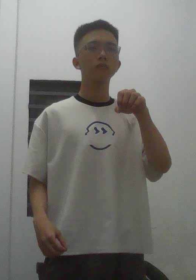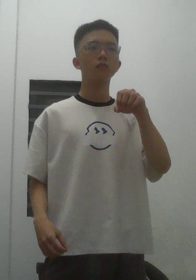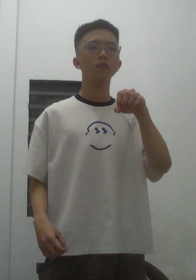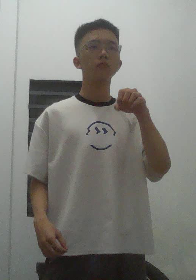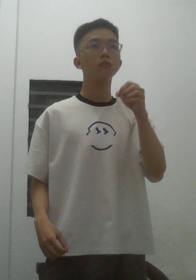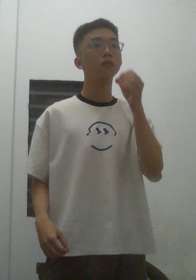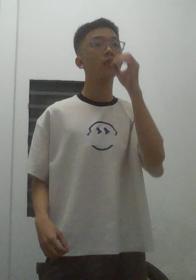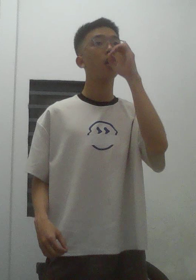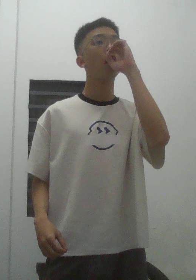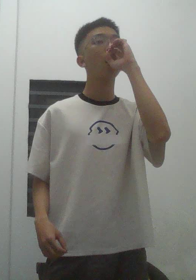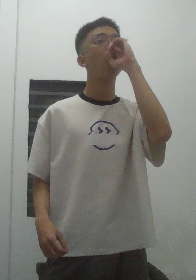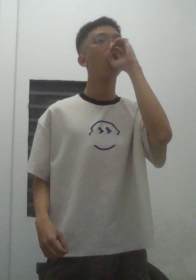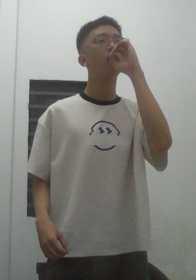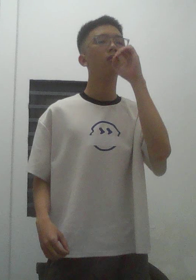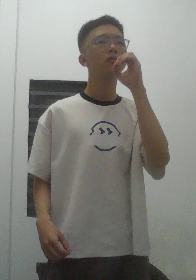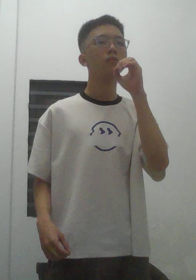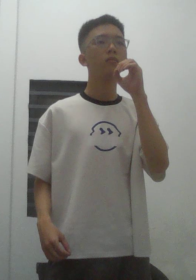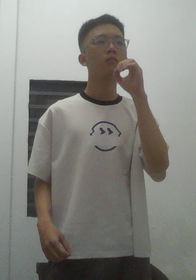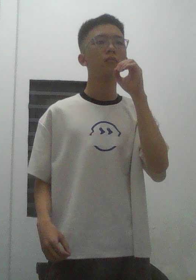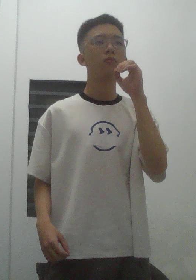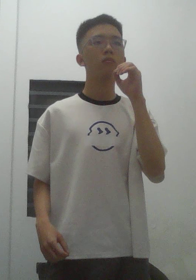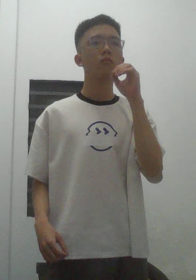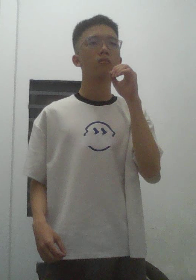uong